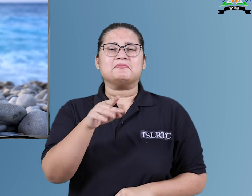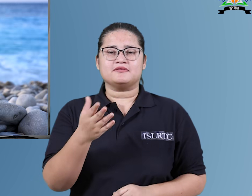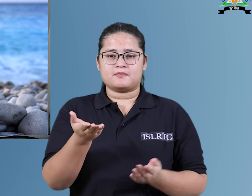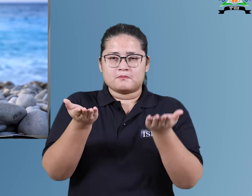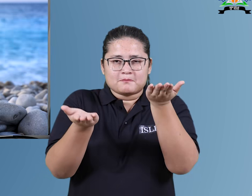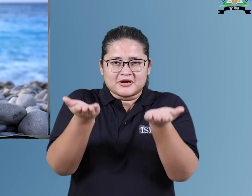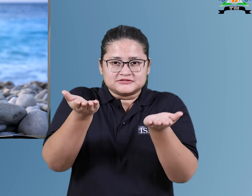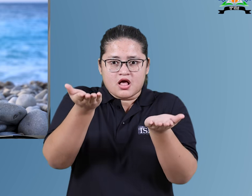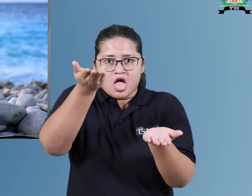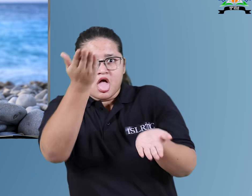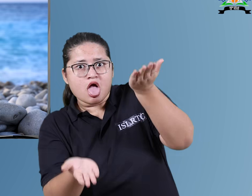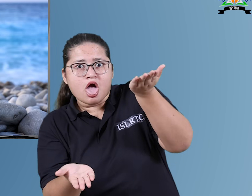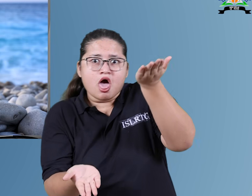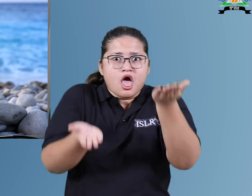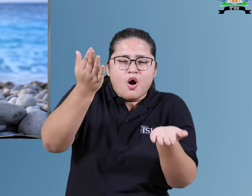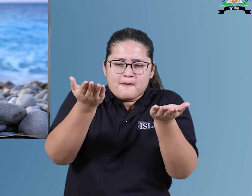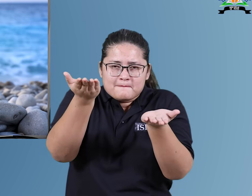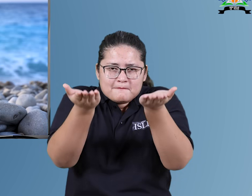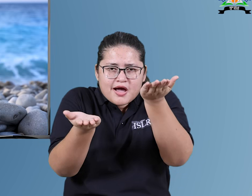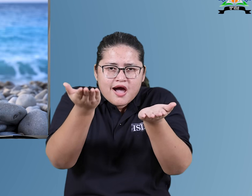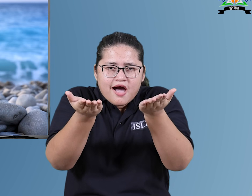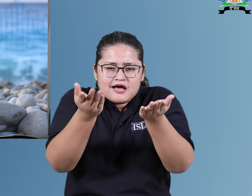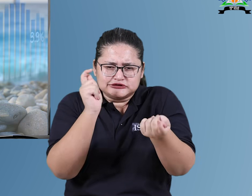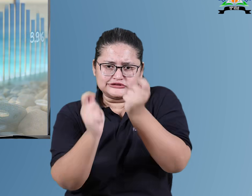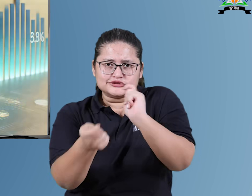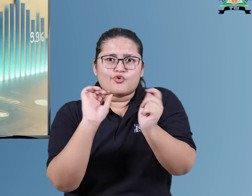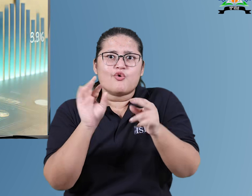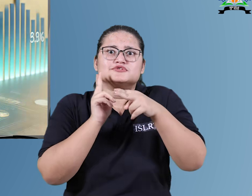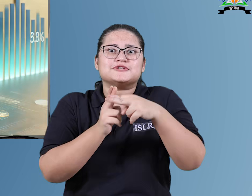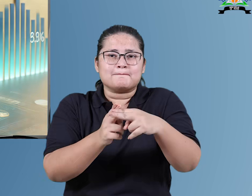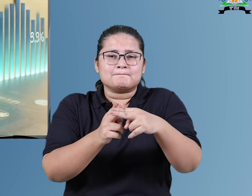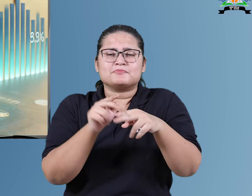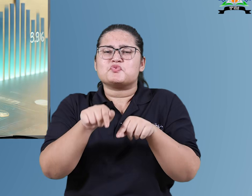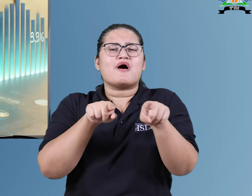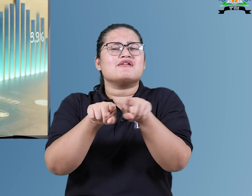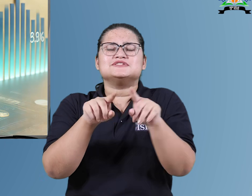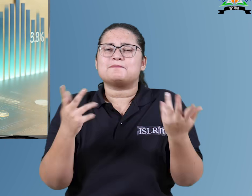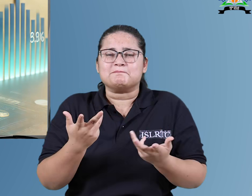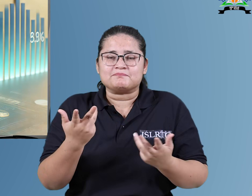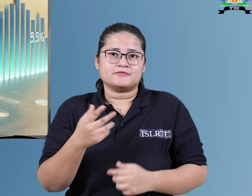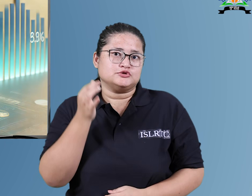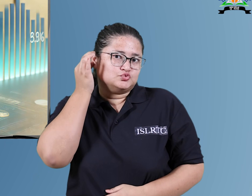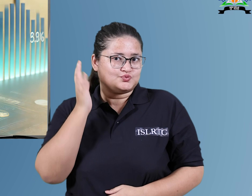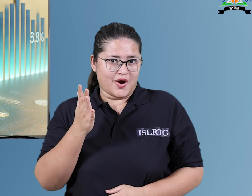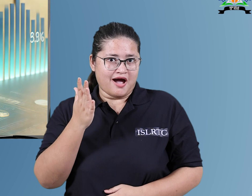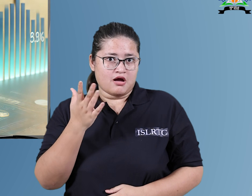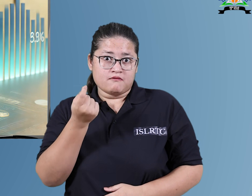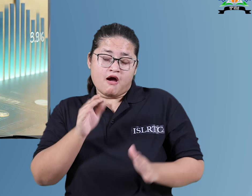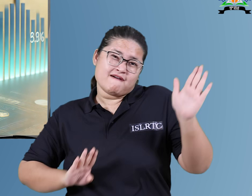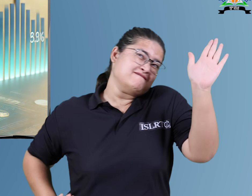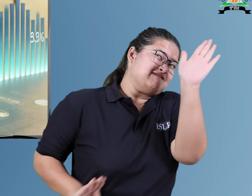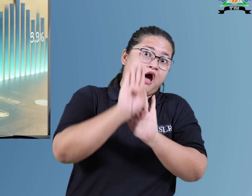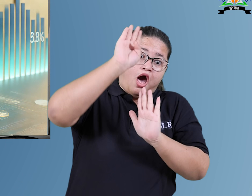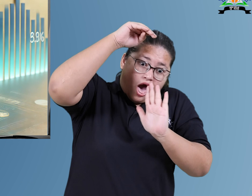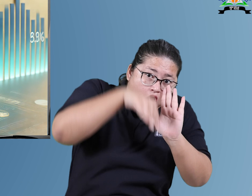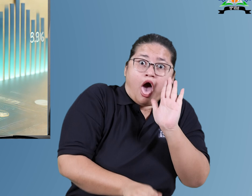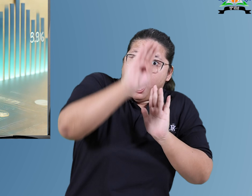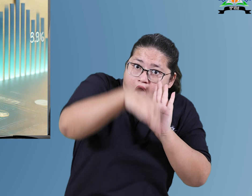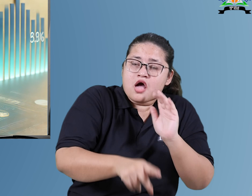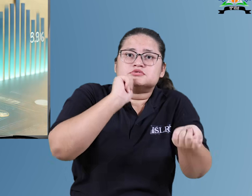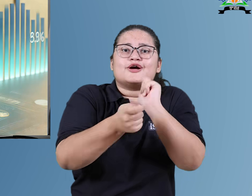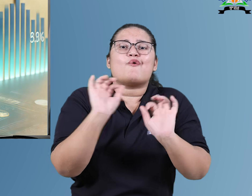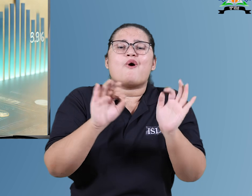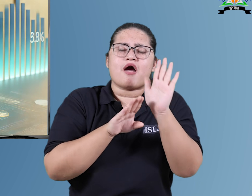Stable means steady, unchanging or balanced. For example, the price of gold is stable; it shows growth without major ups or downs.